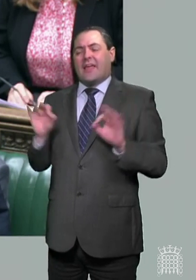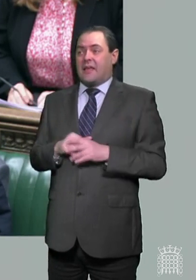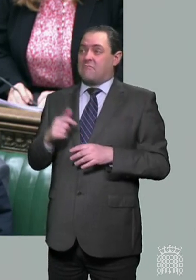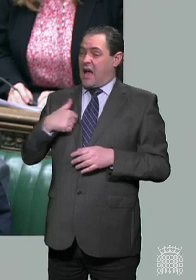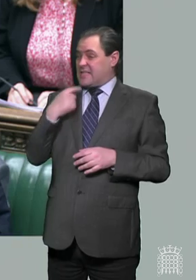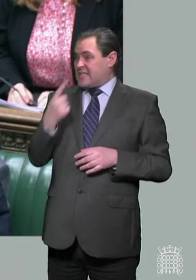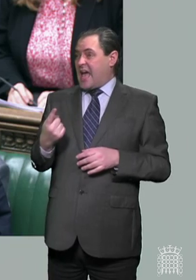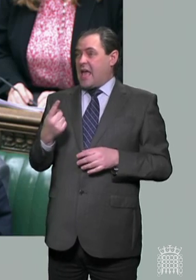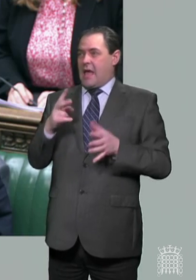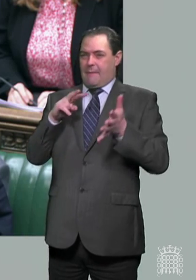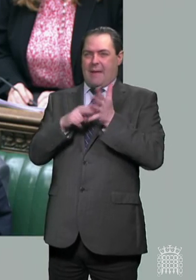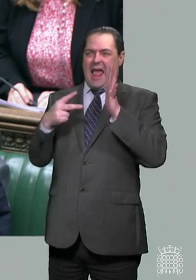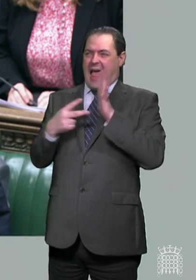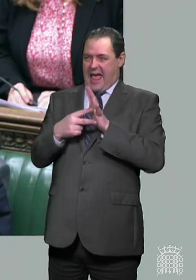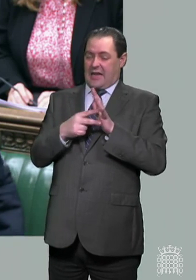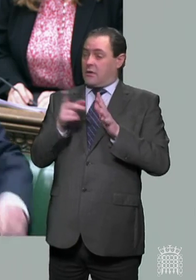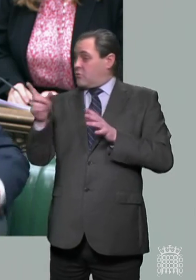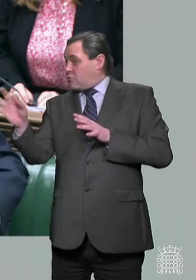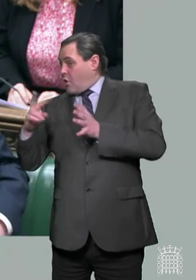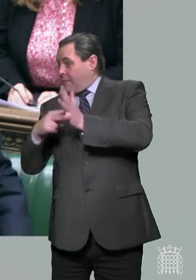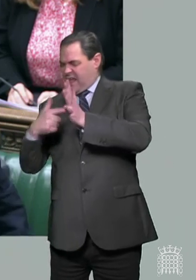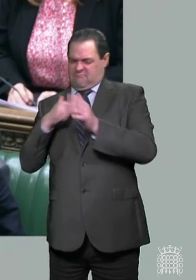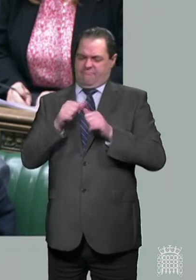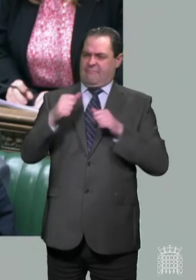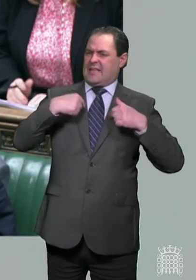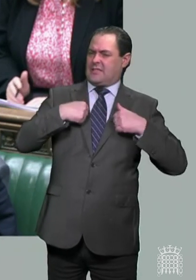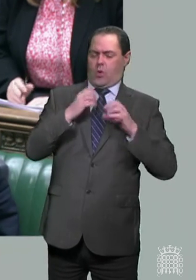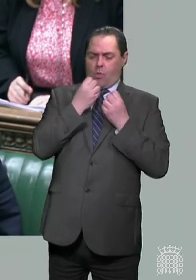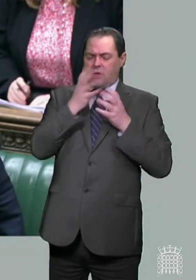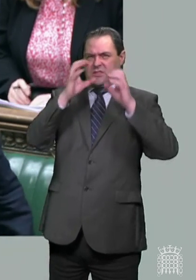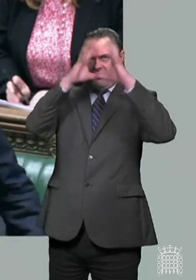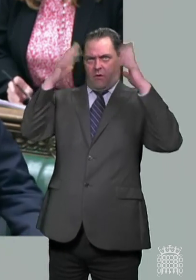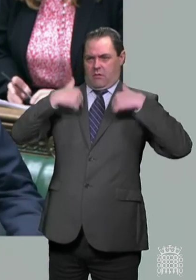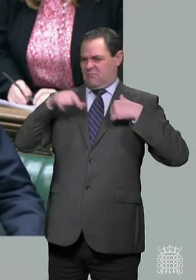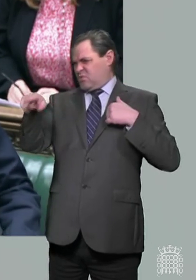I say to him: plan beats no plan.